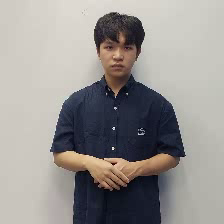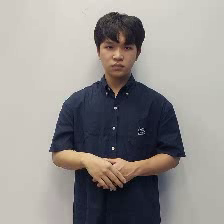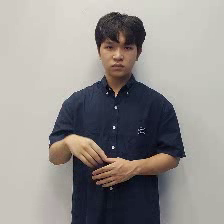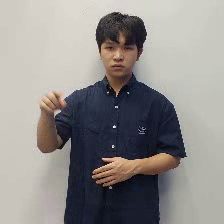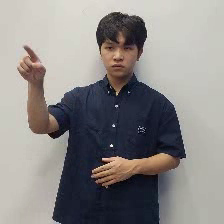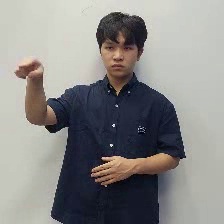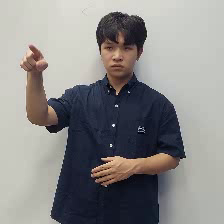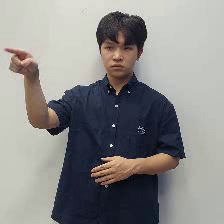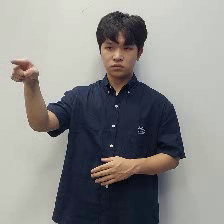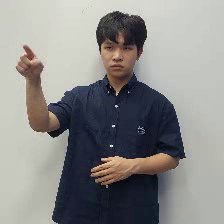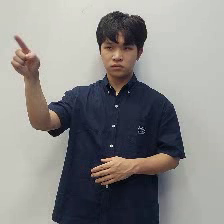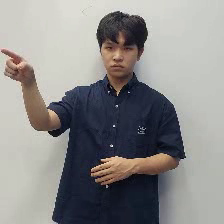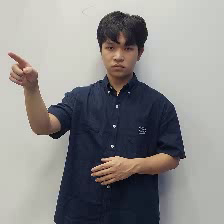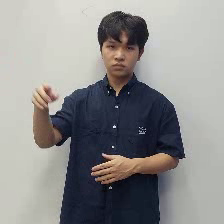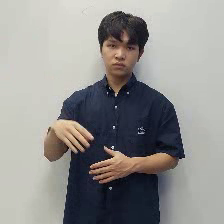Họ